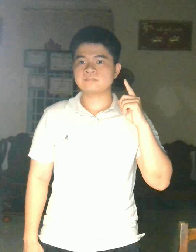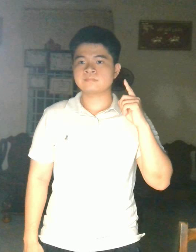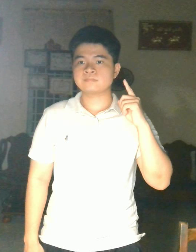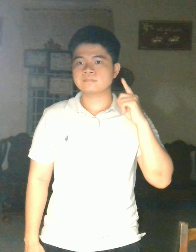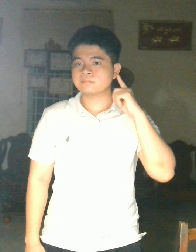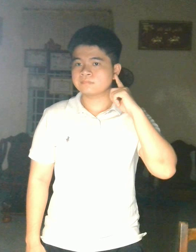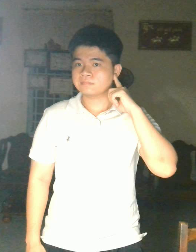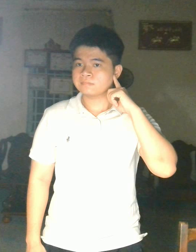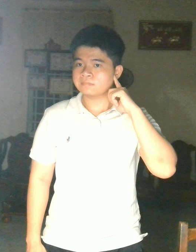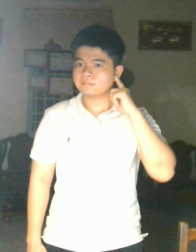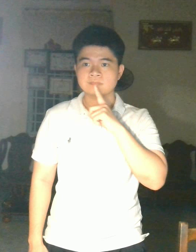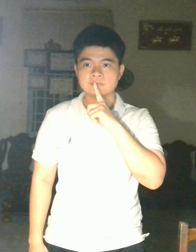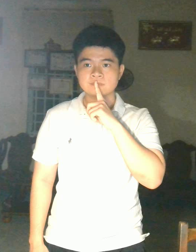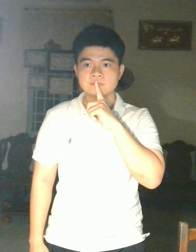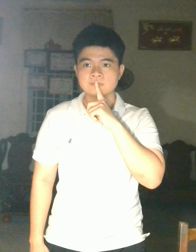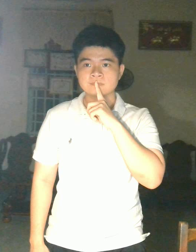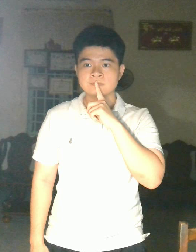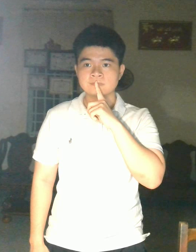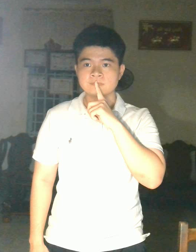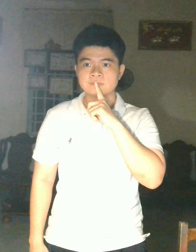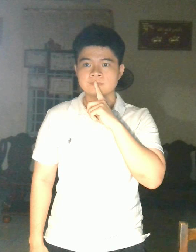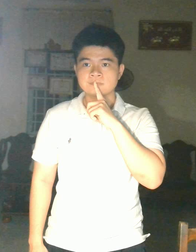diec